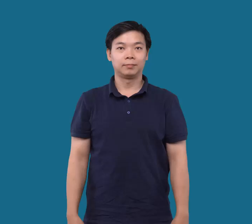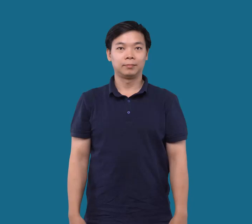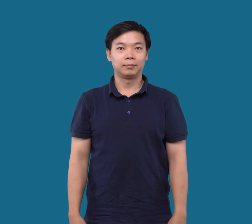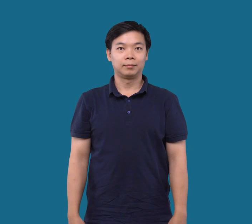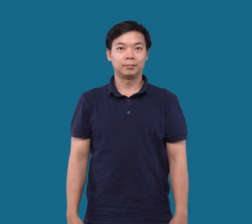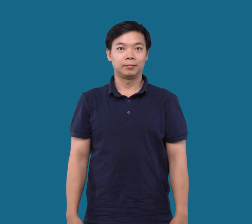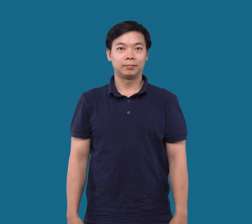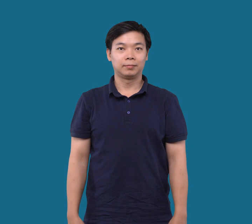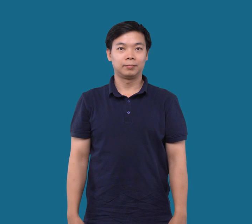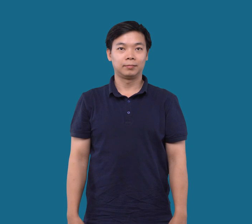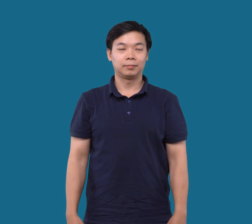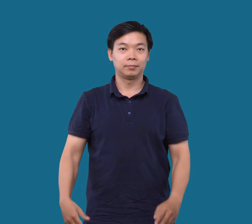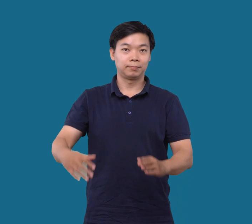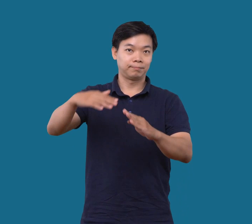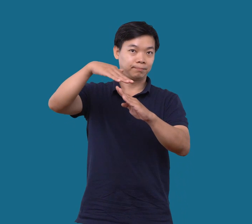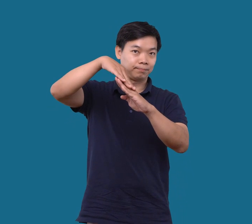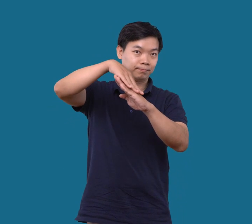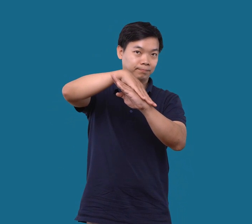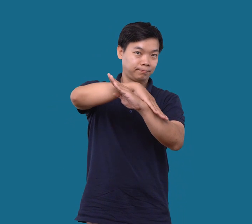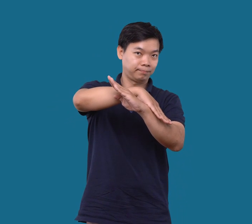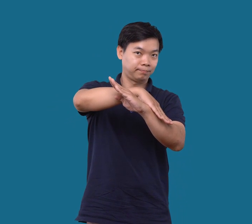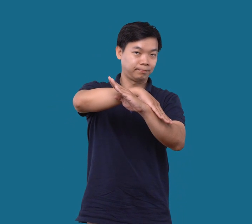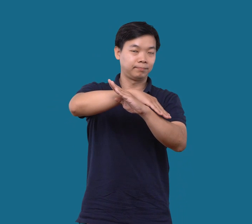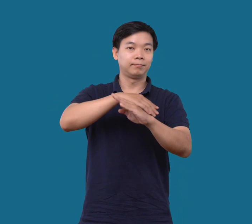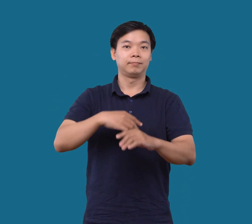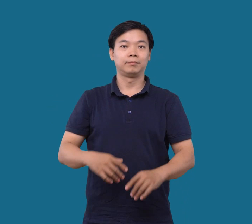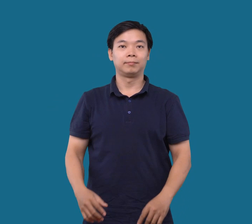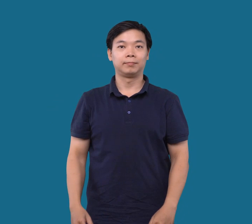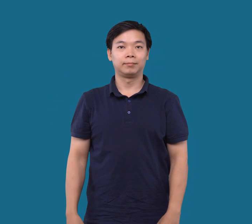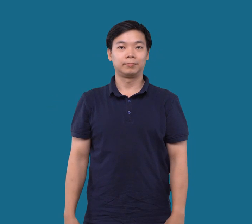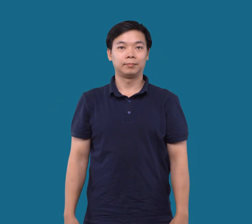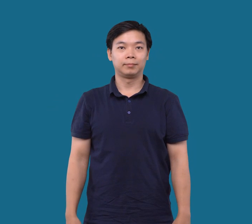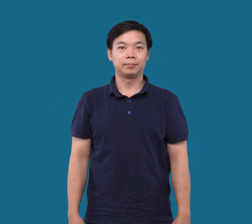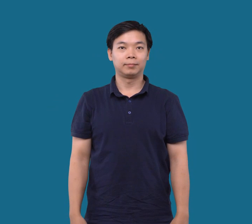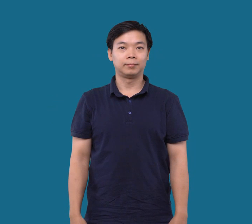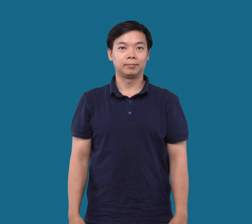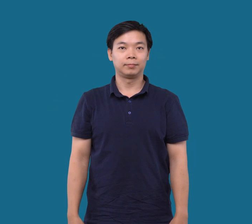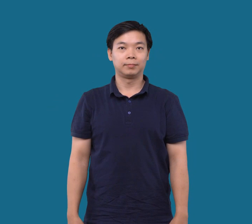mái nhà